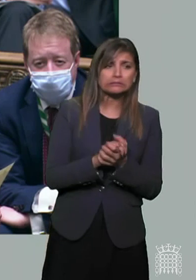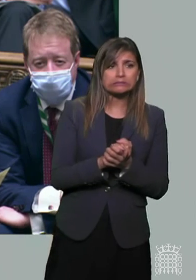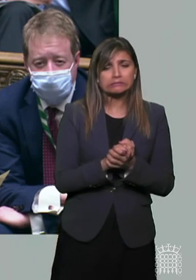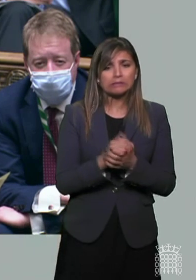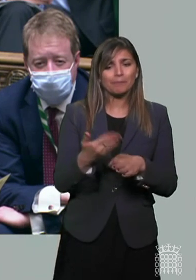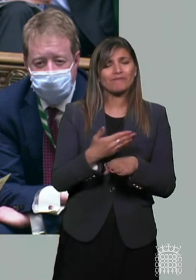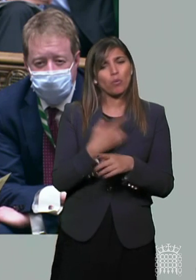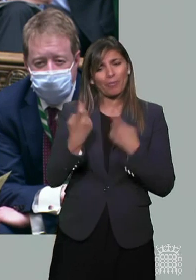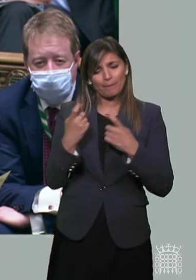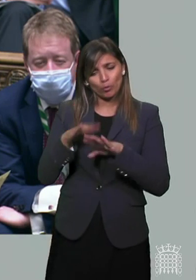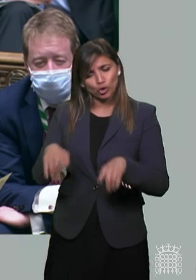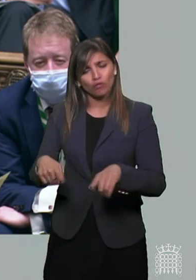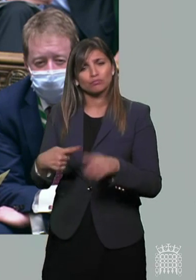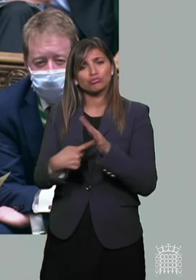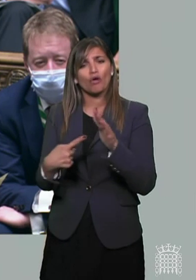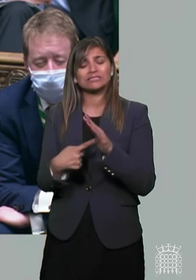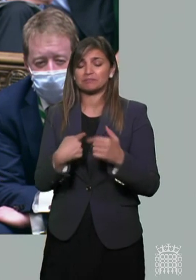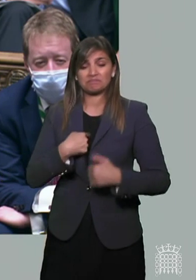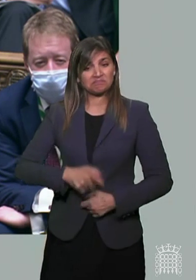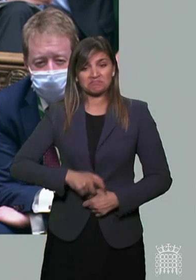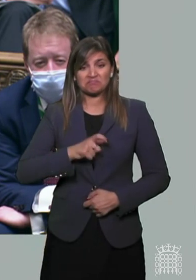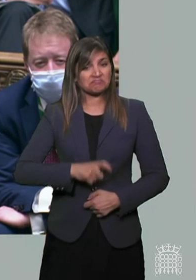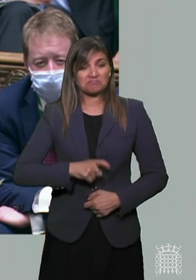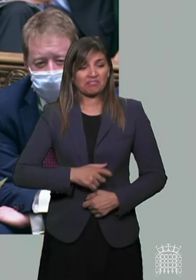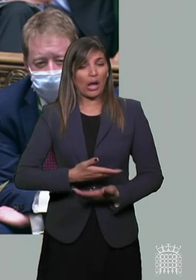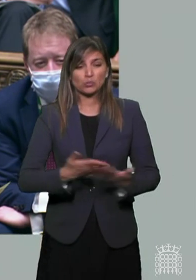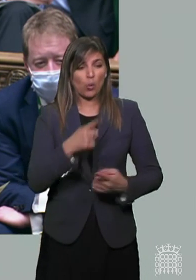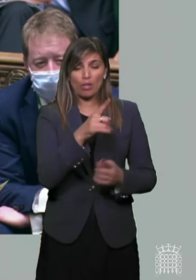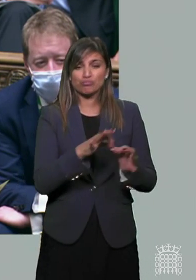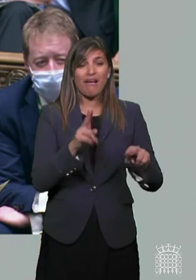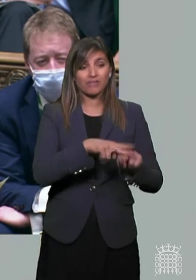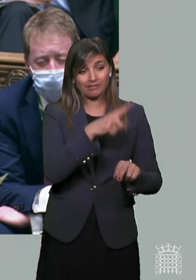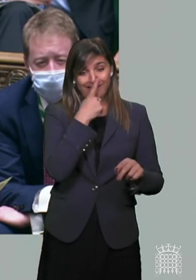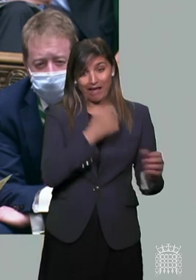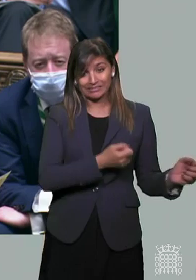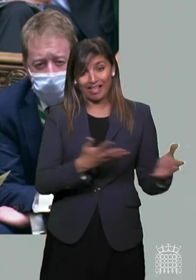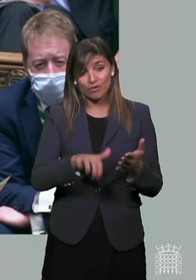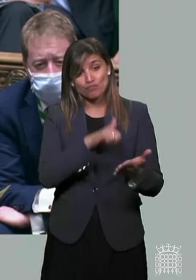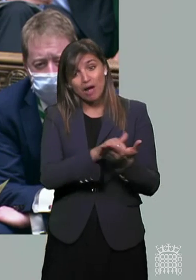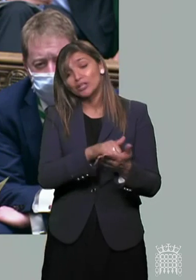I have no confidence in Bradford Council’s leadership to deliver children’s services.